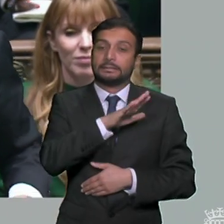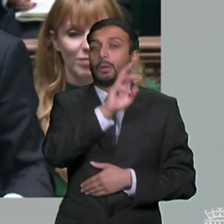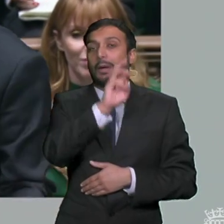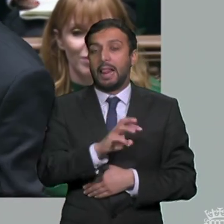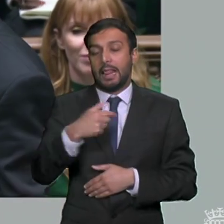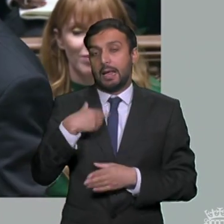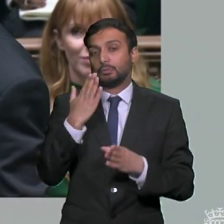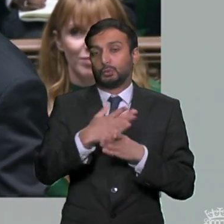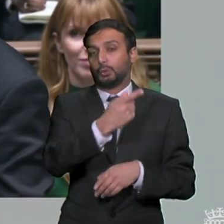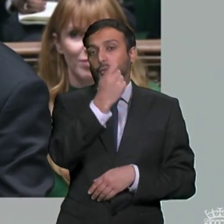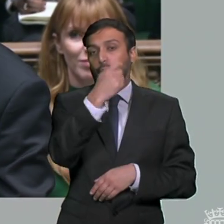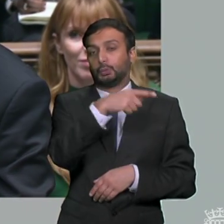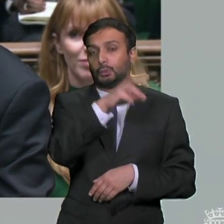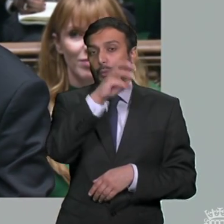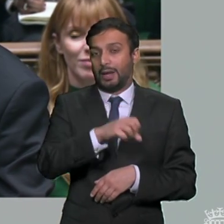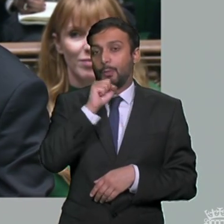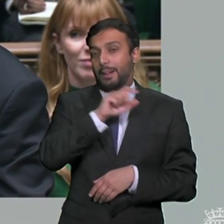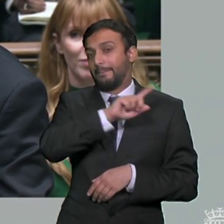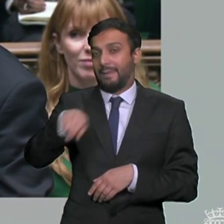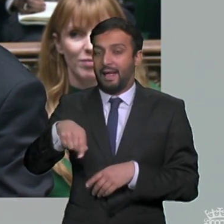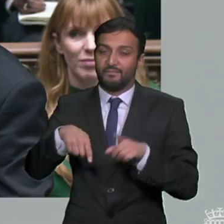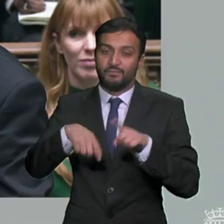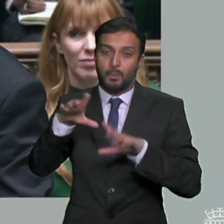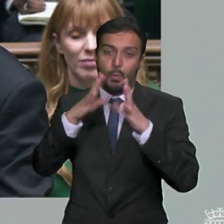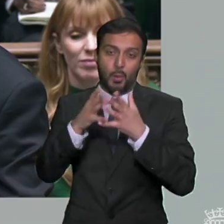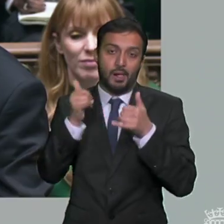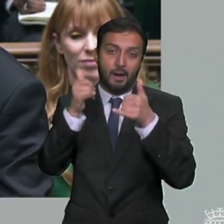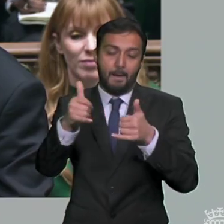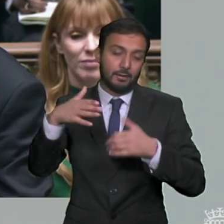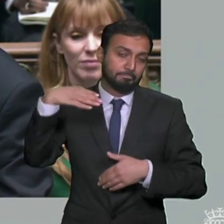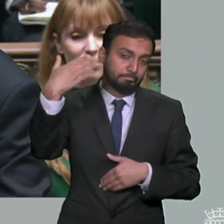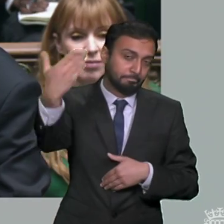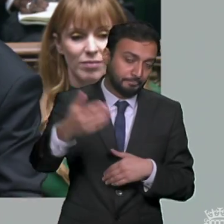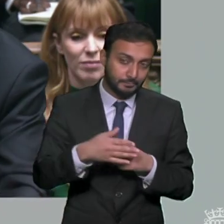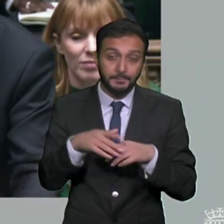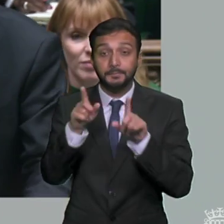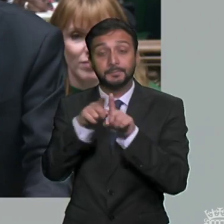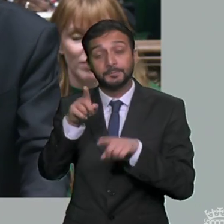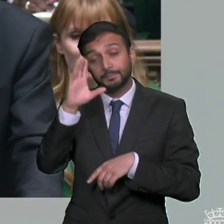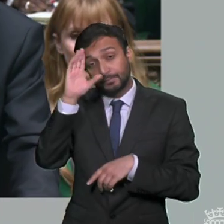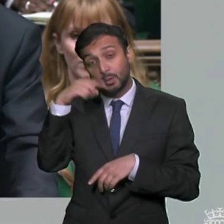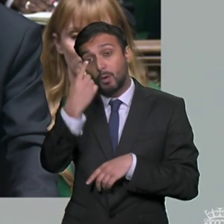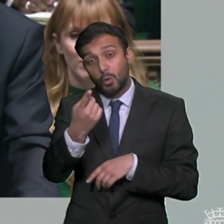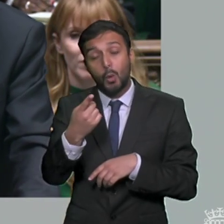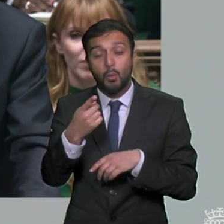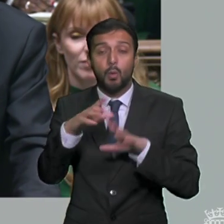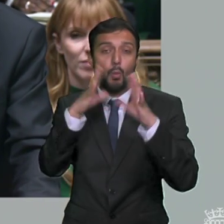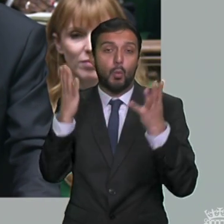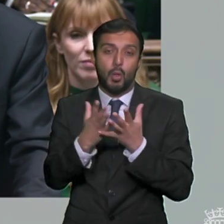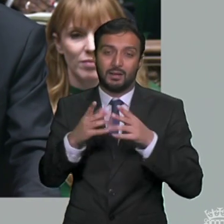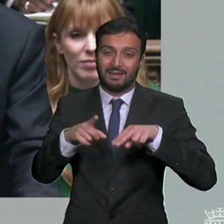And, of course, we mark the fact that tomorrow is World AIDS Day.